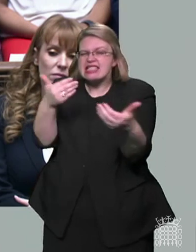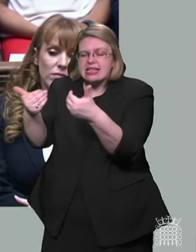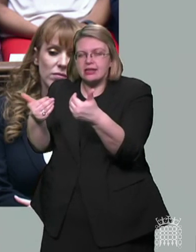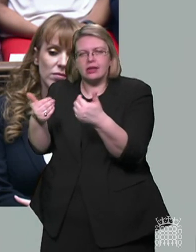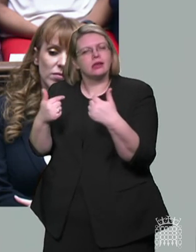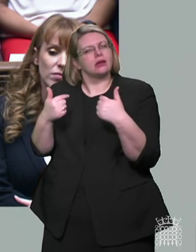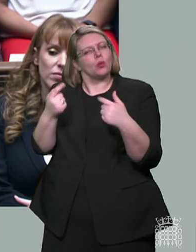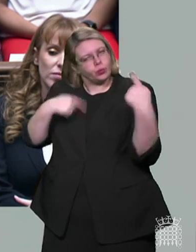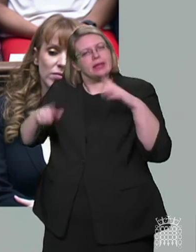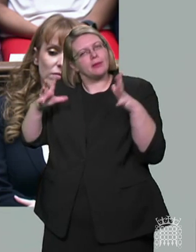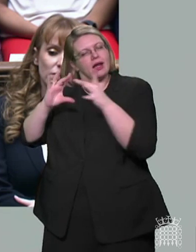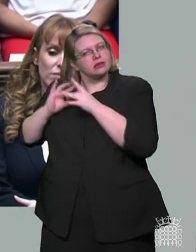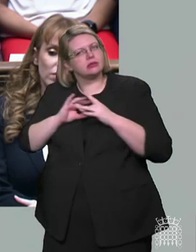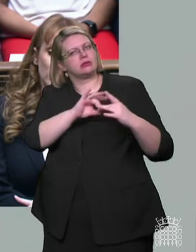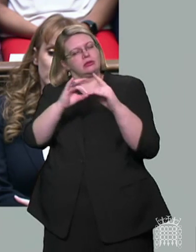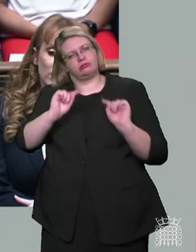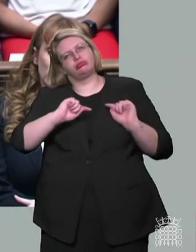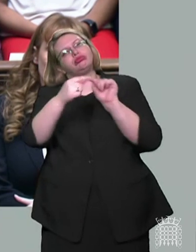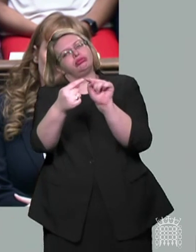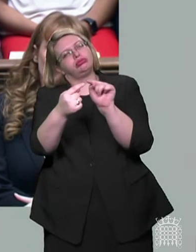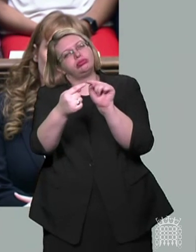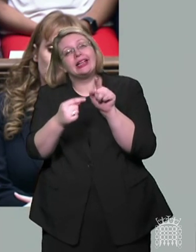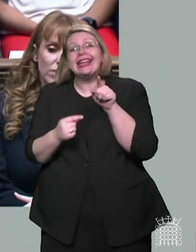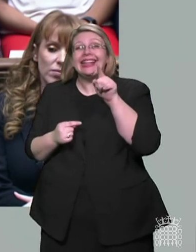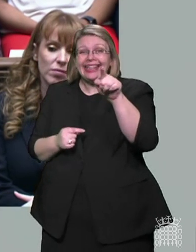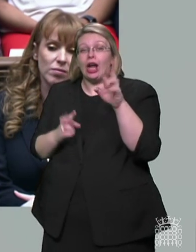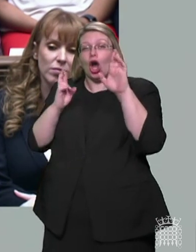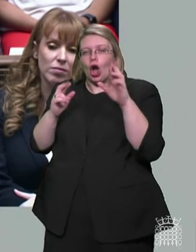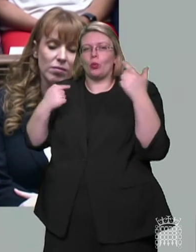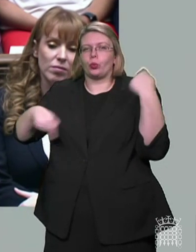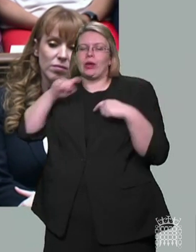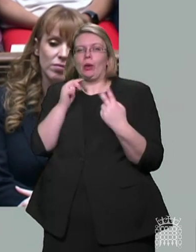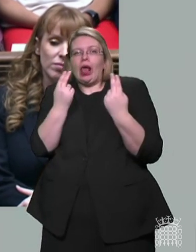He hopes for inaction, so we must take a stand.